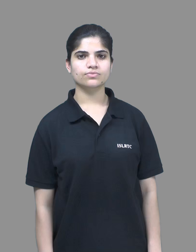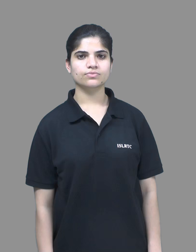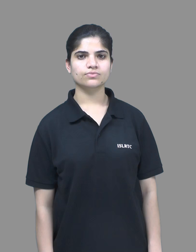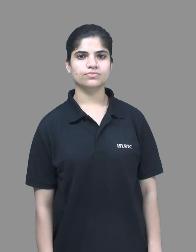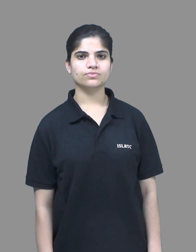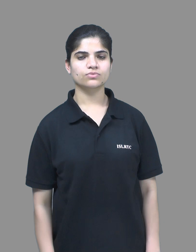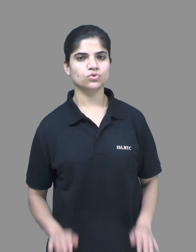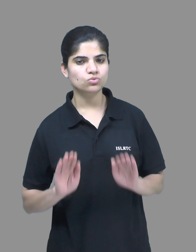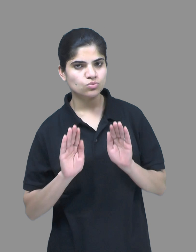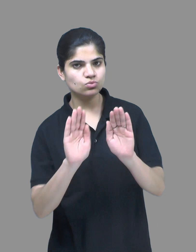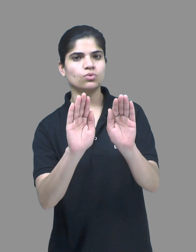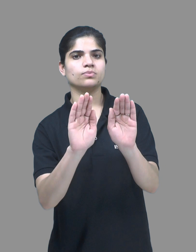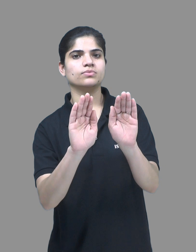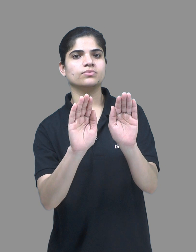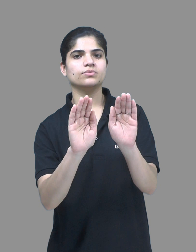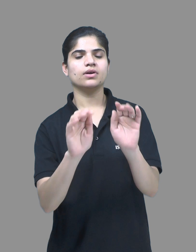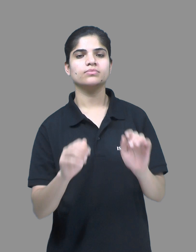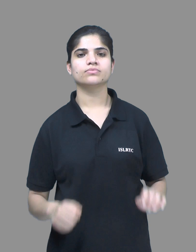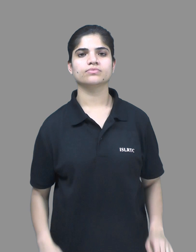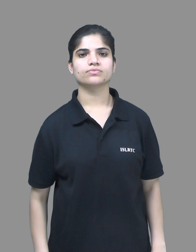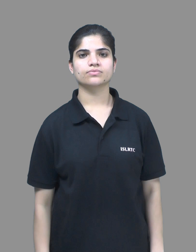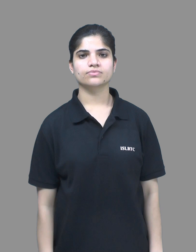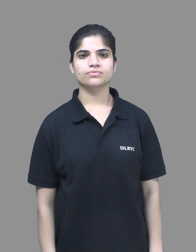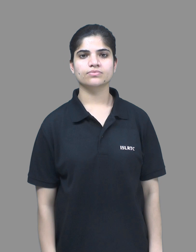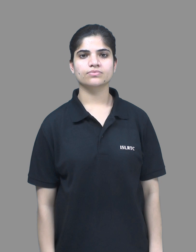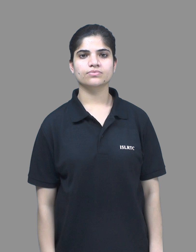Support